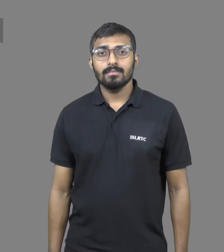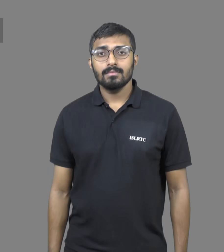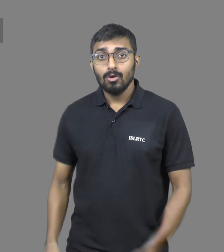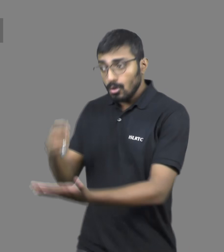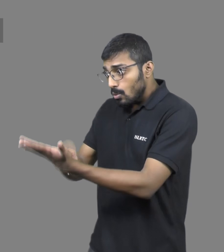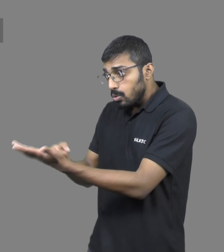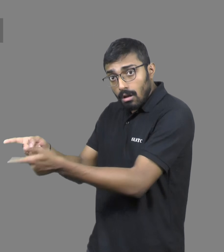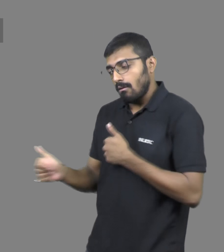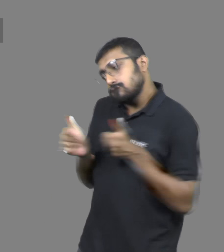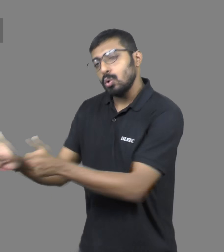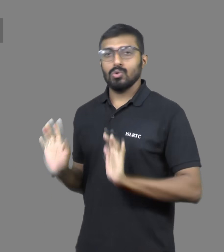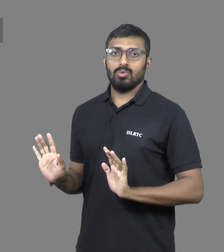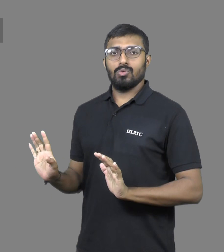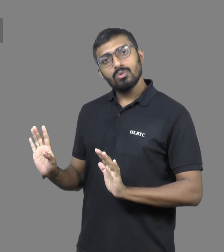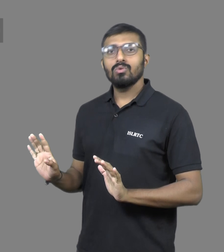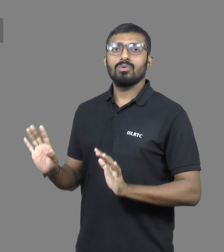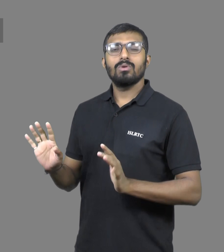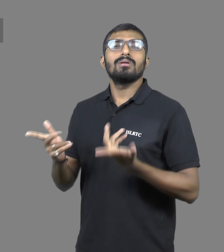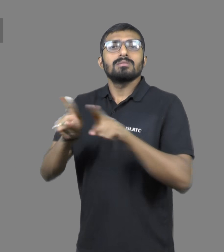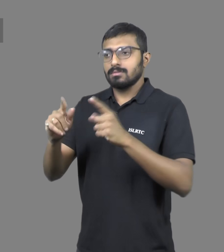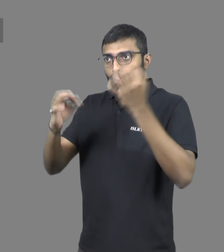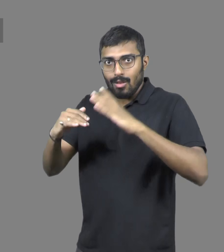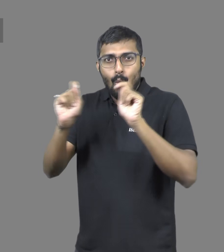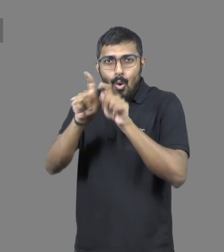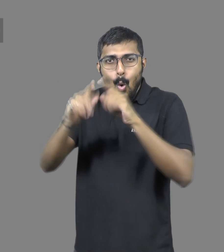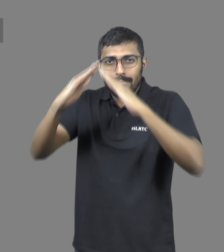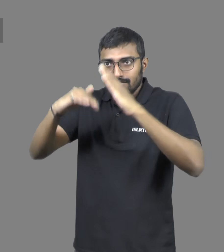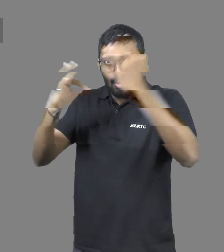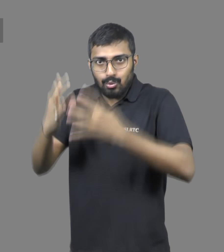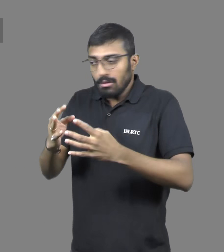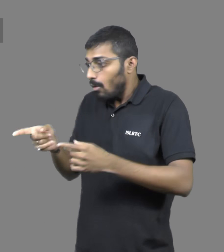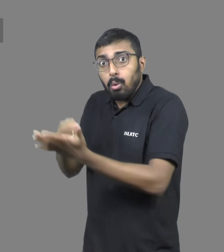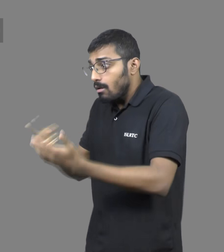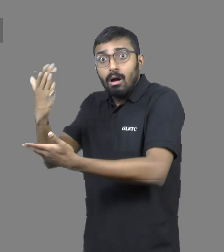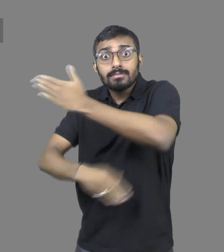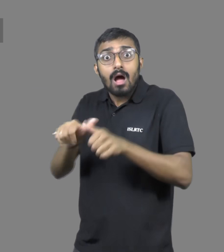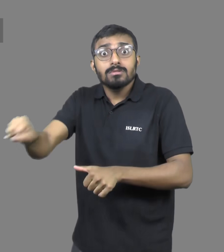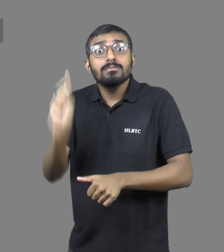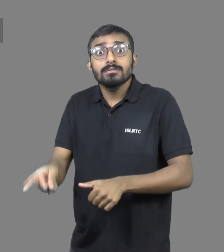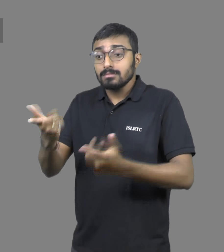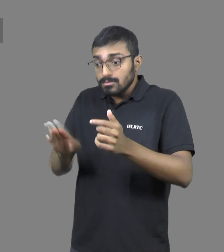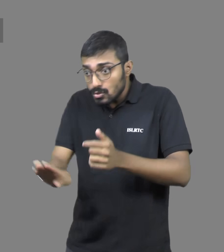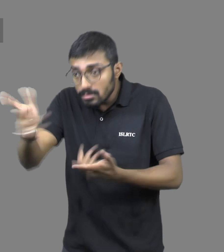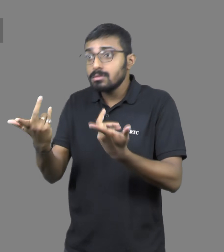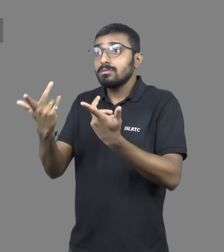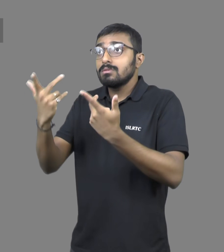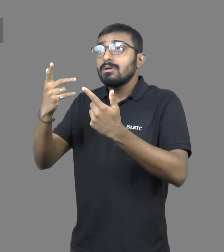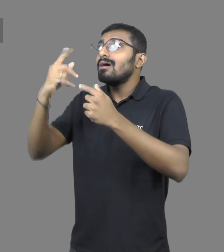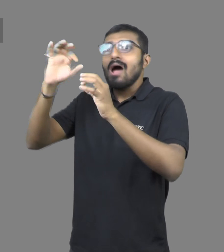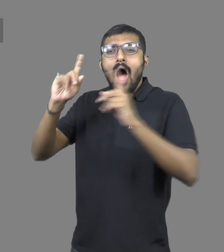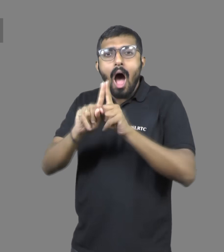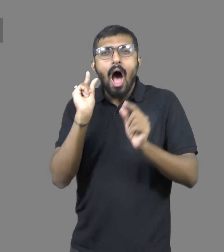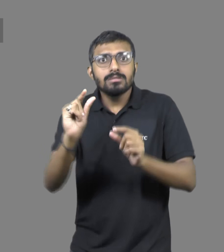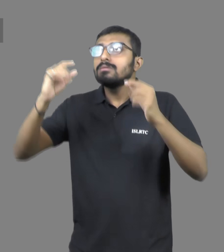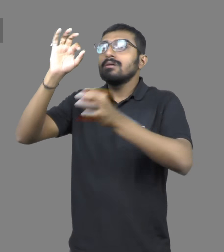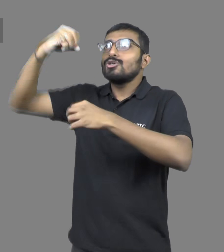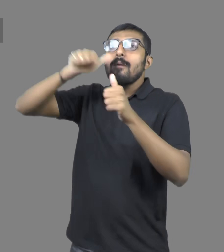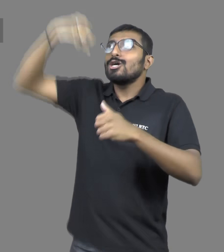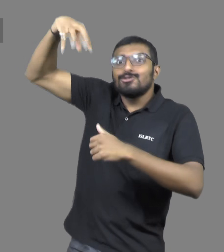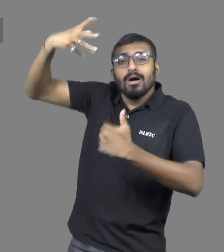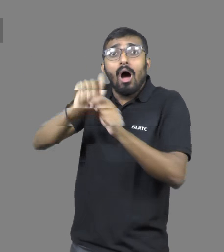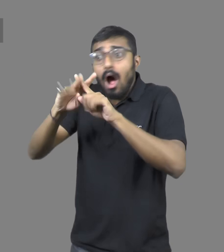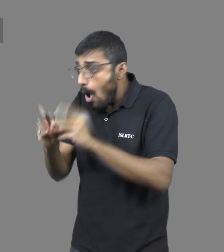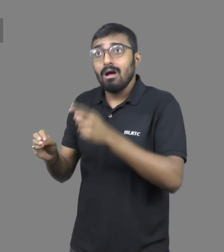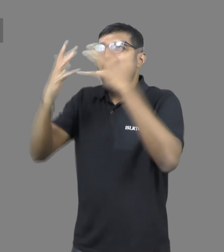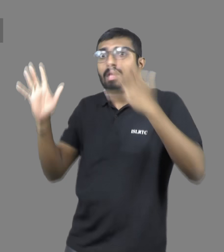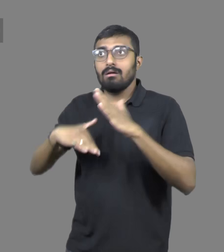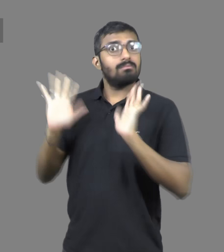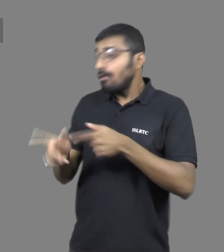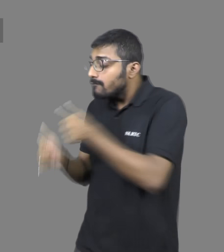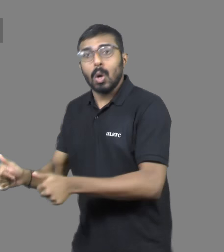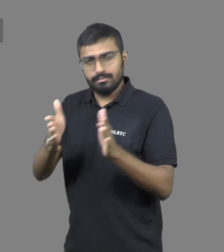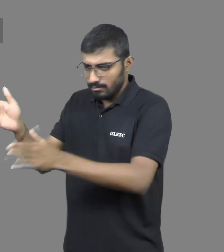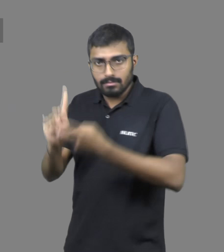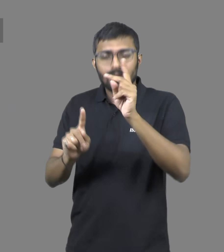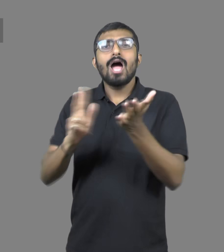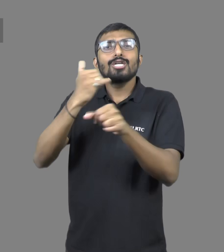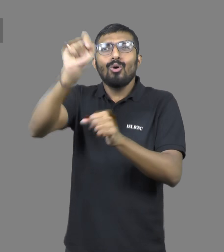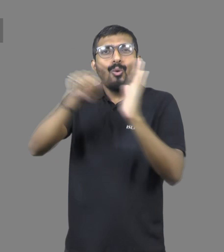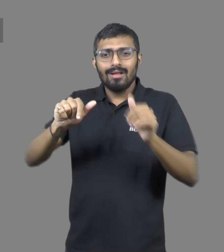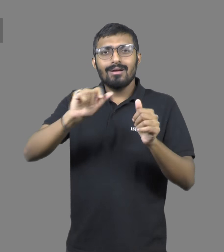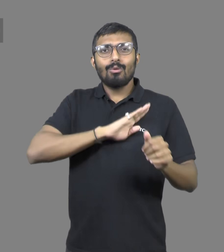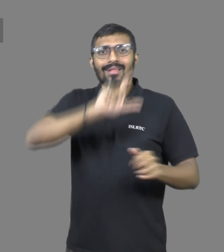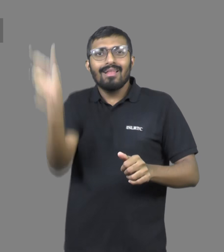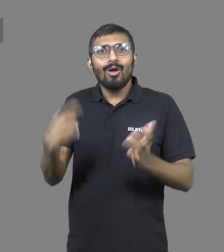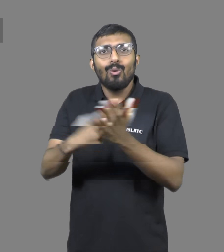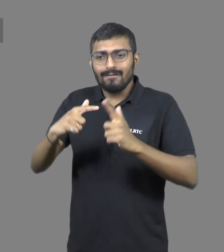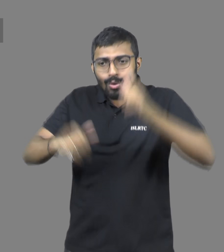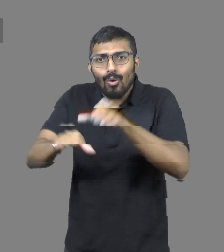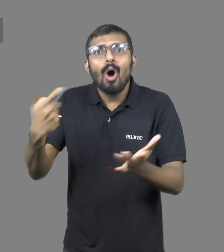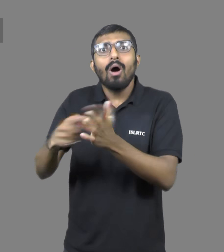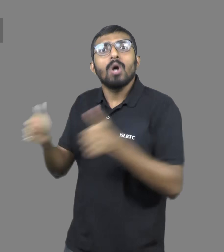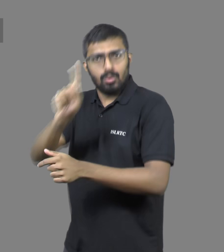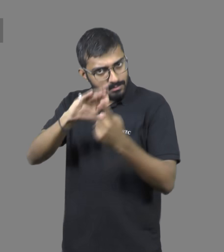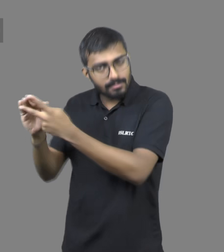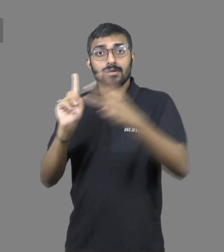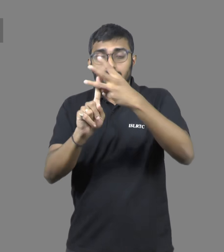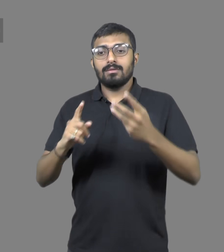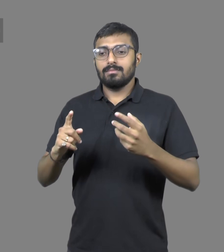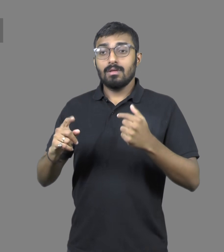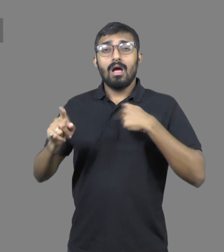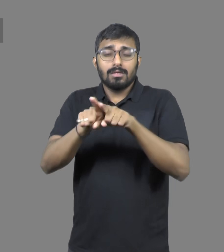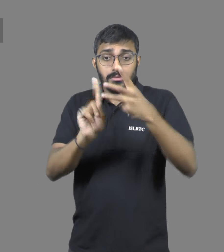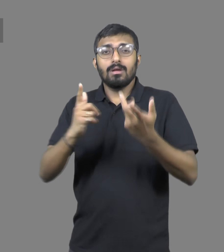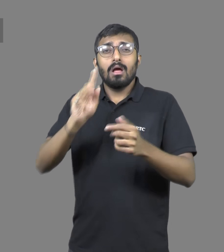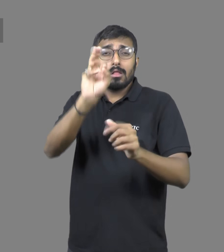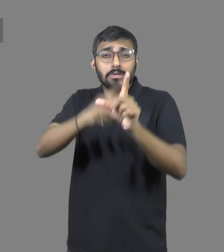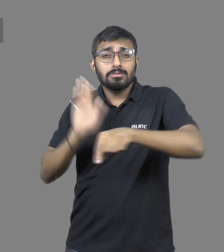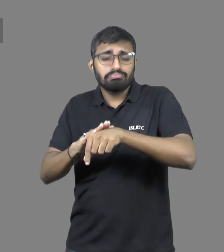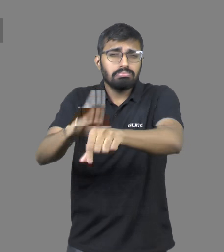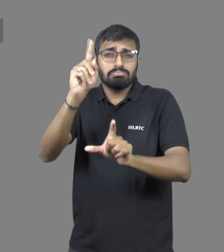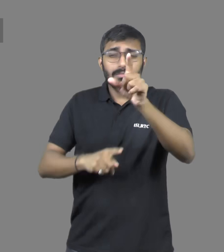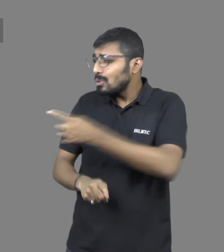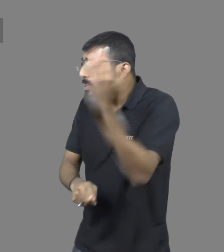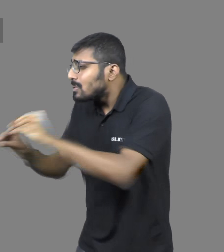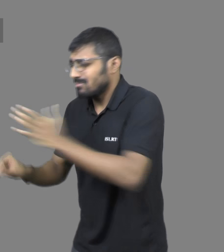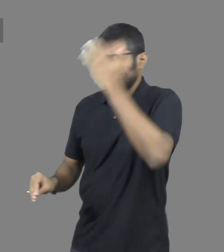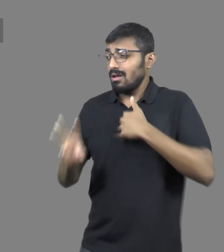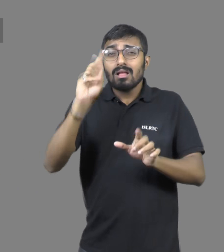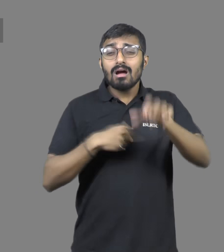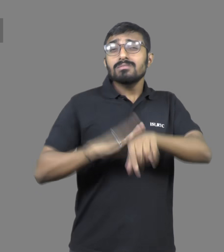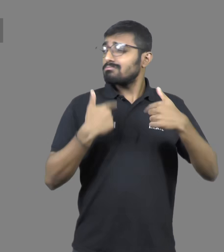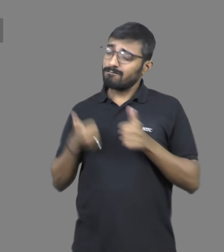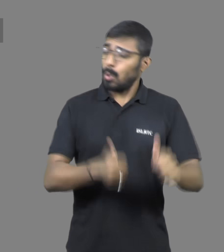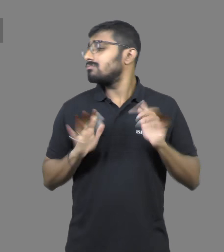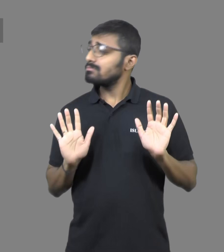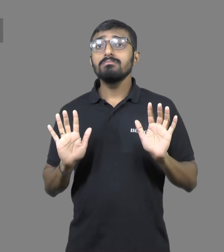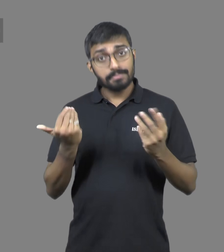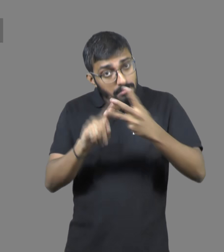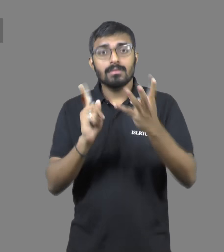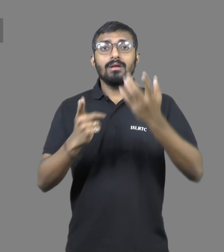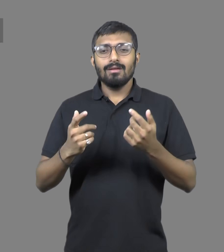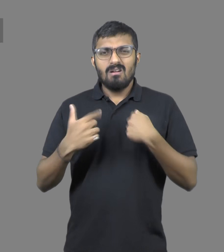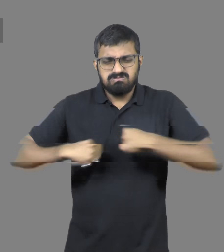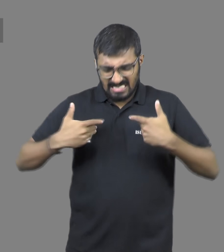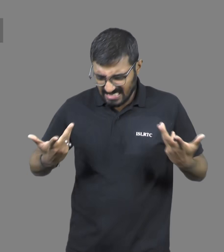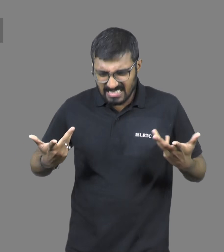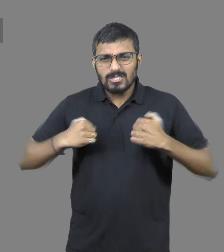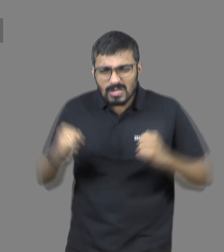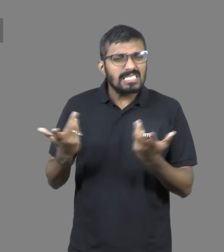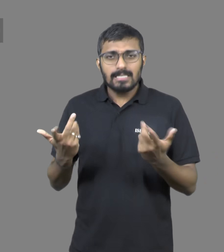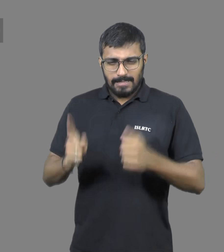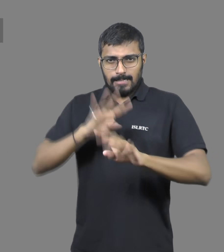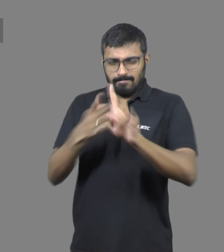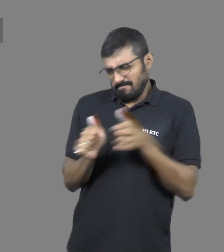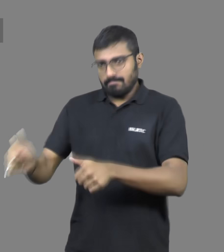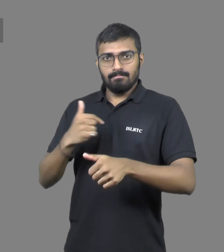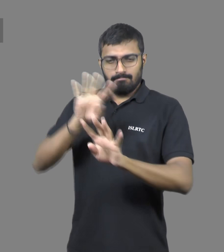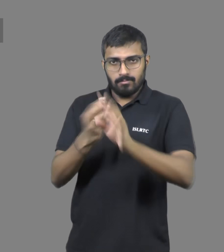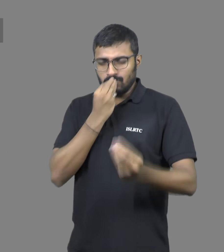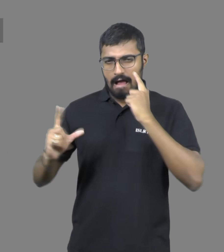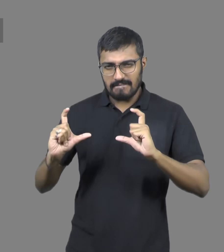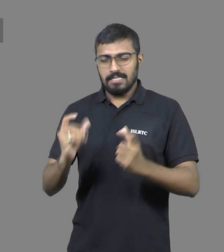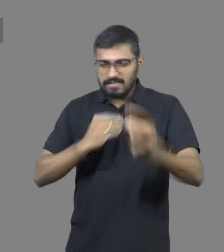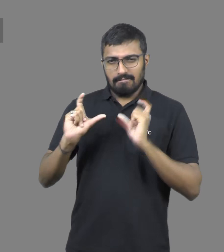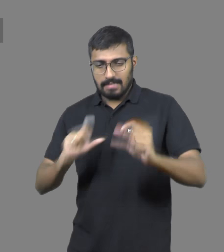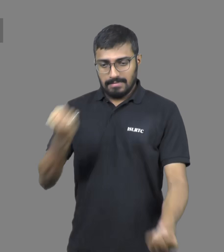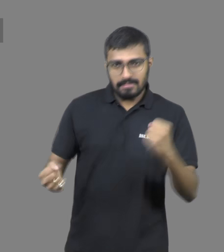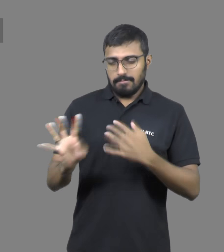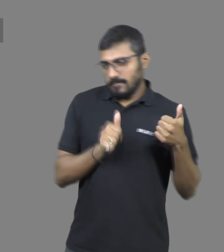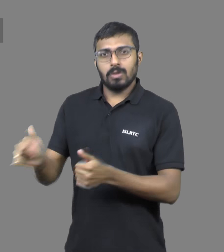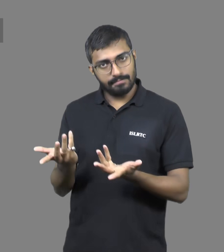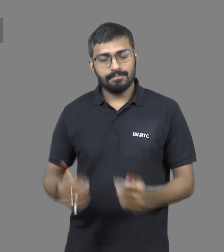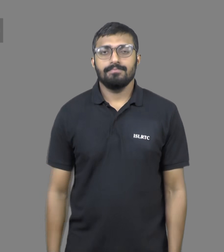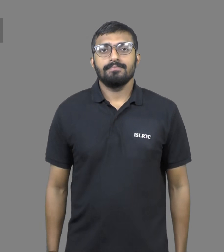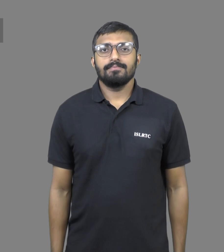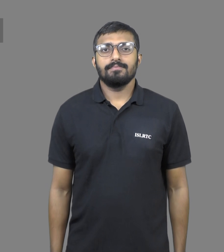Adhere to